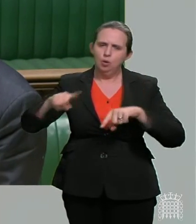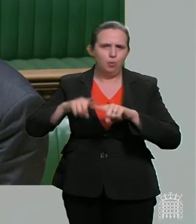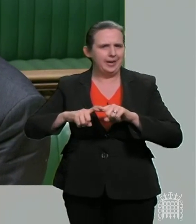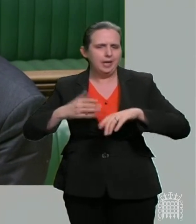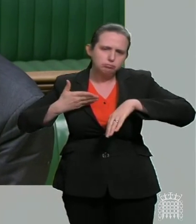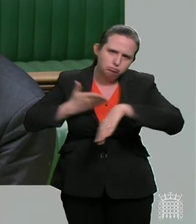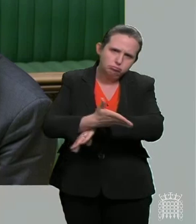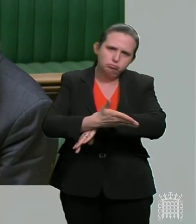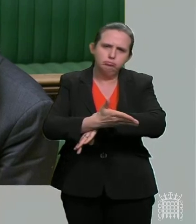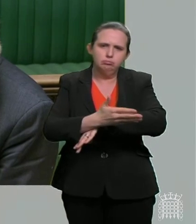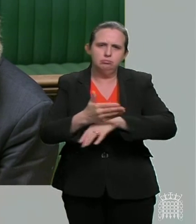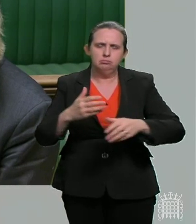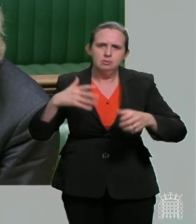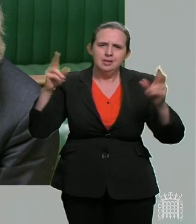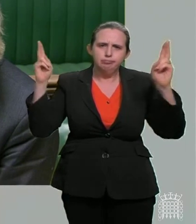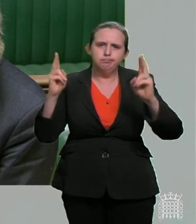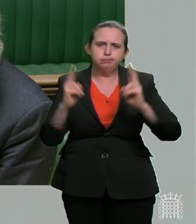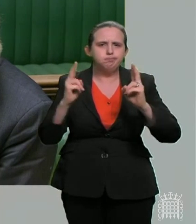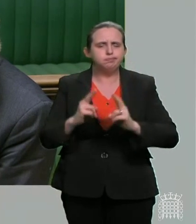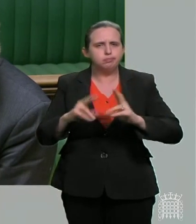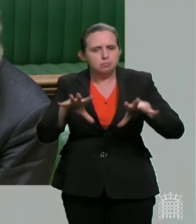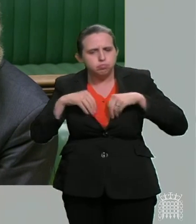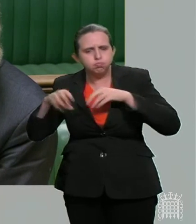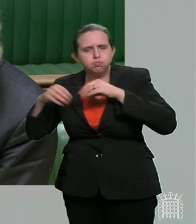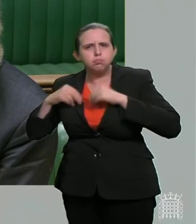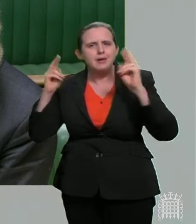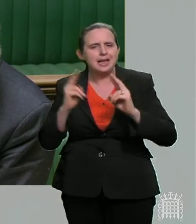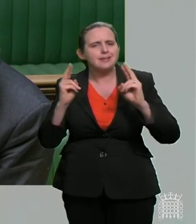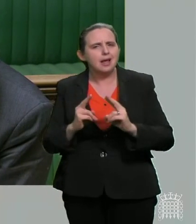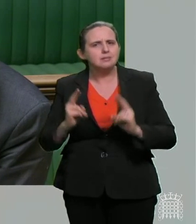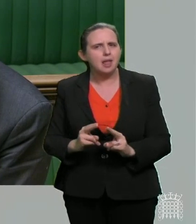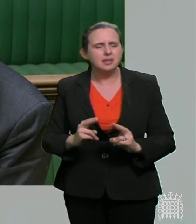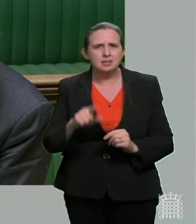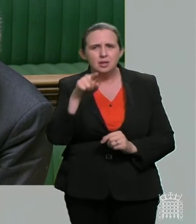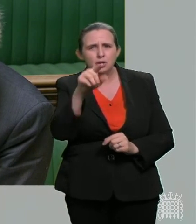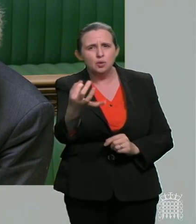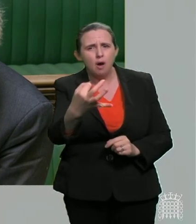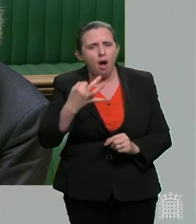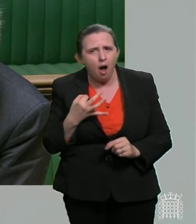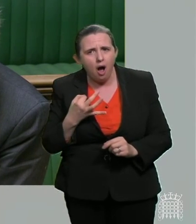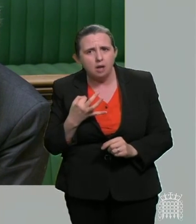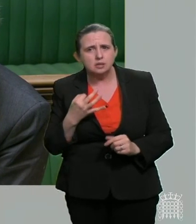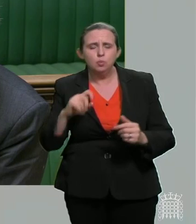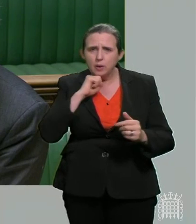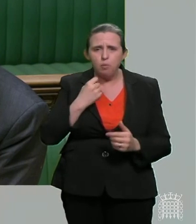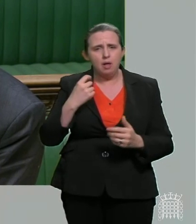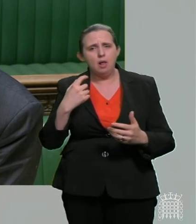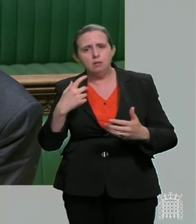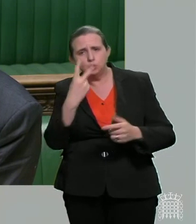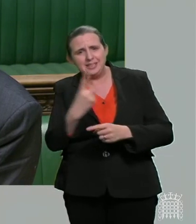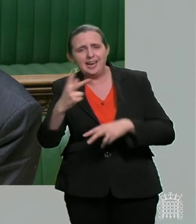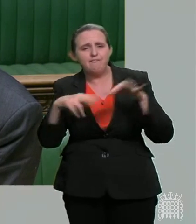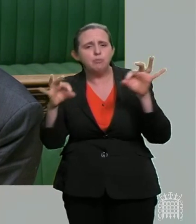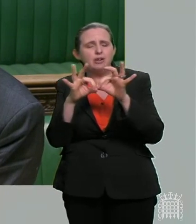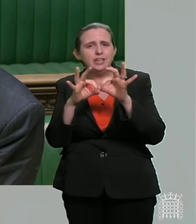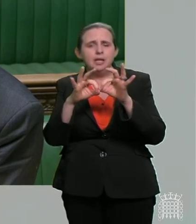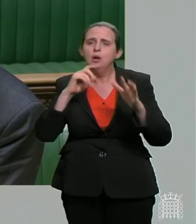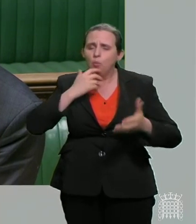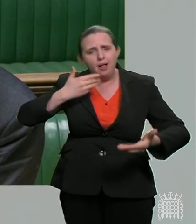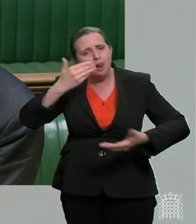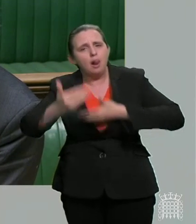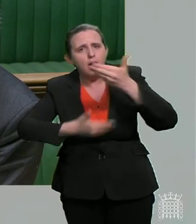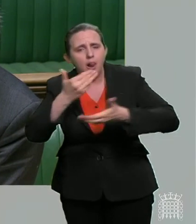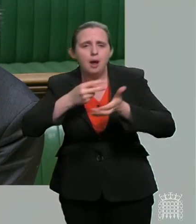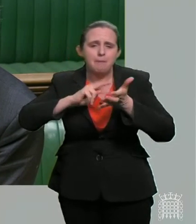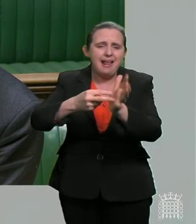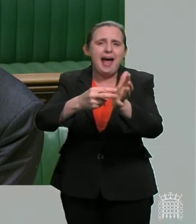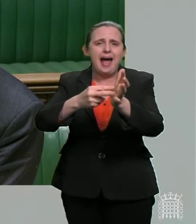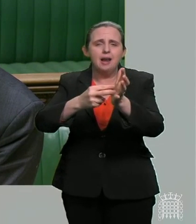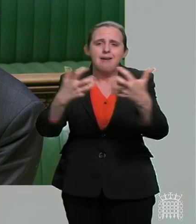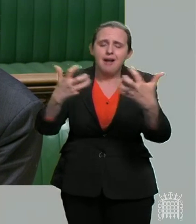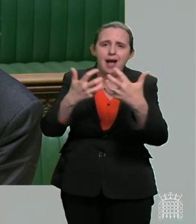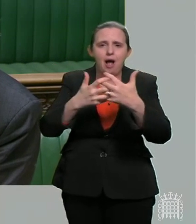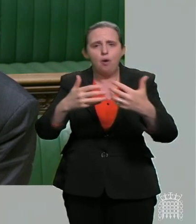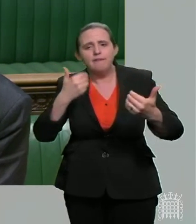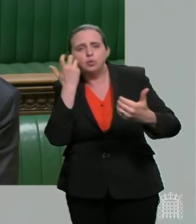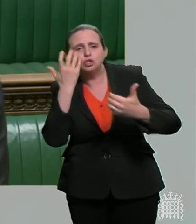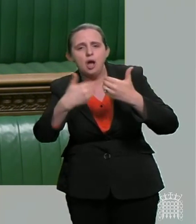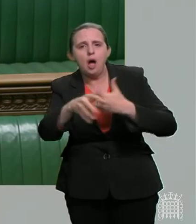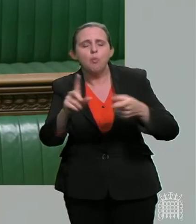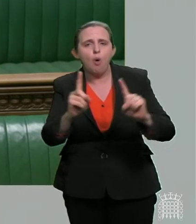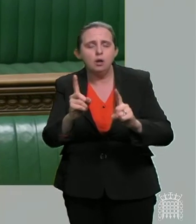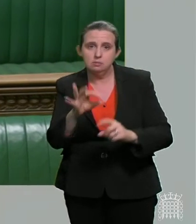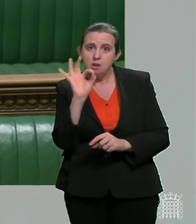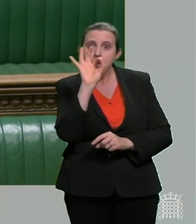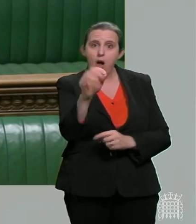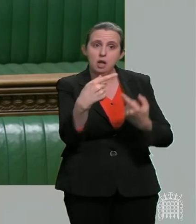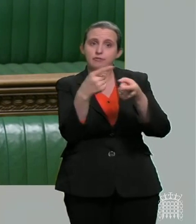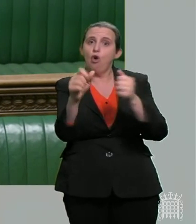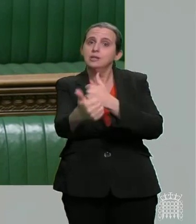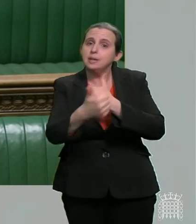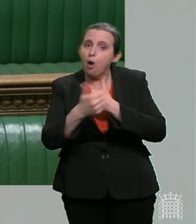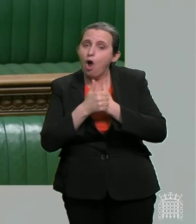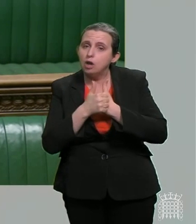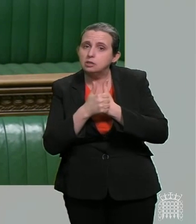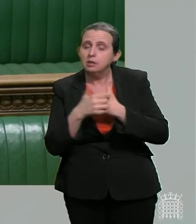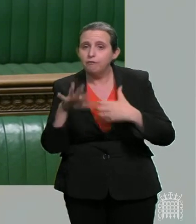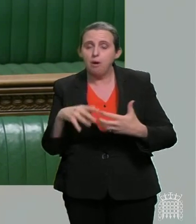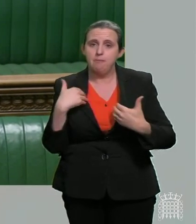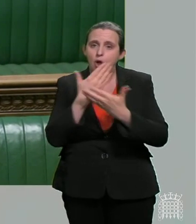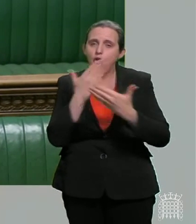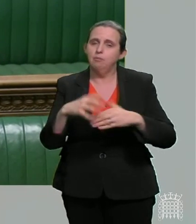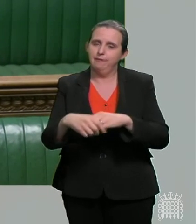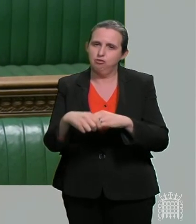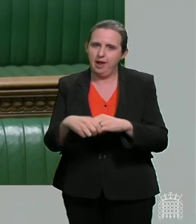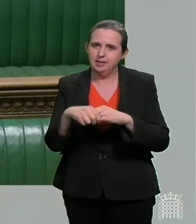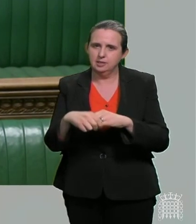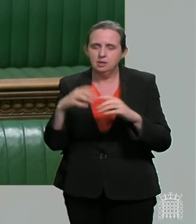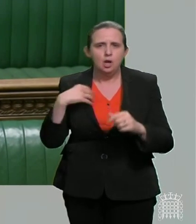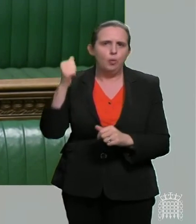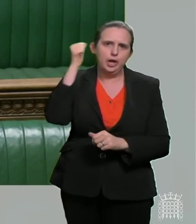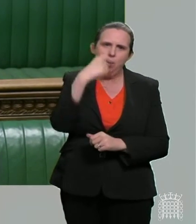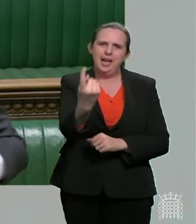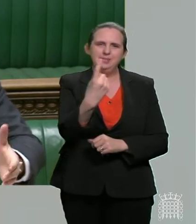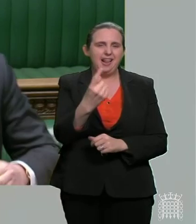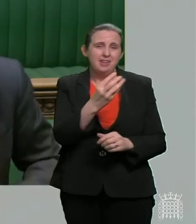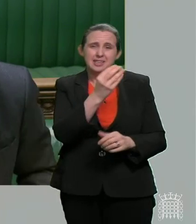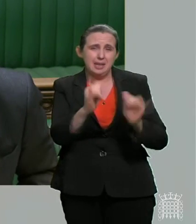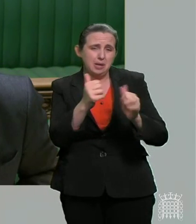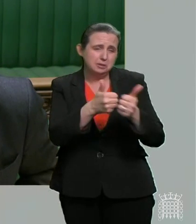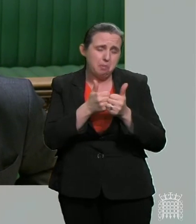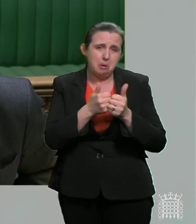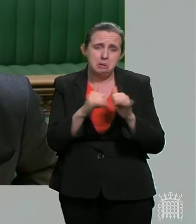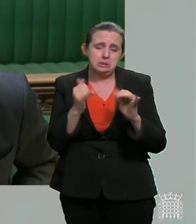I also think that Members of this House are familiar with the notion that in just a few days we will be setting out a road map for the way out of this pandemic—a road map that I hope the right honourable and learned Gentleman and his colleagues will support, although their support, as we know, tends to be a transitory thing: one week we have it, the next week we do not.